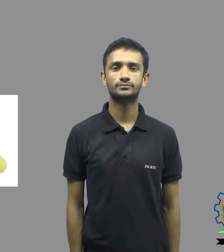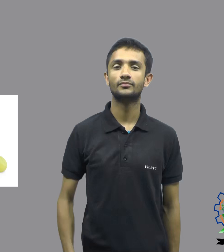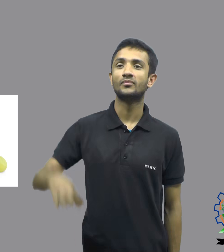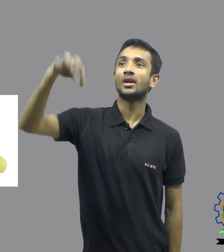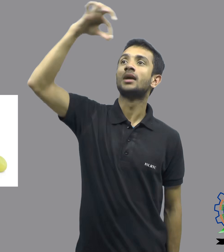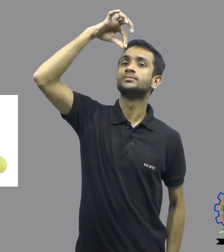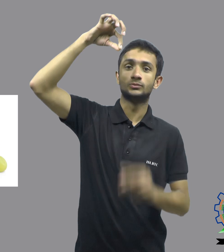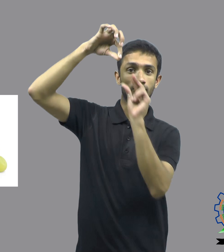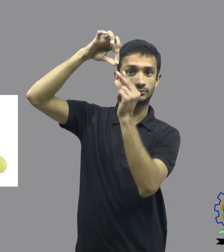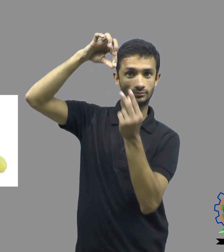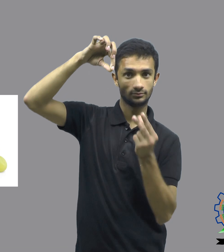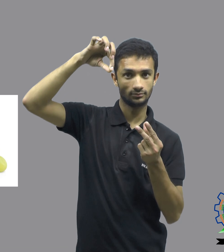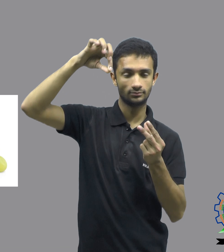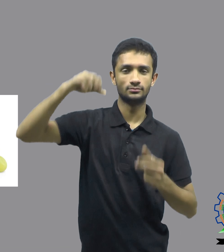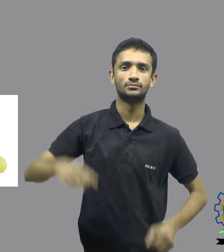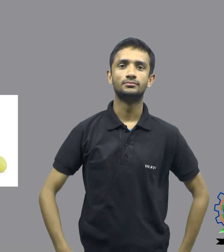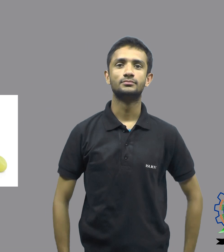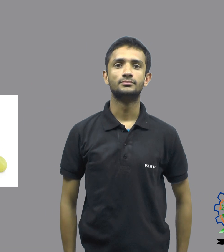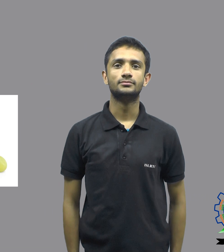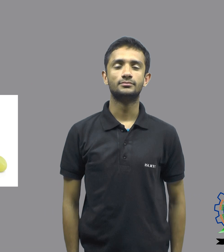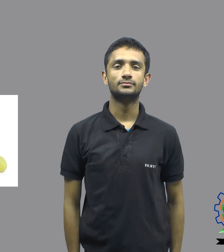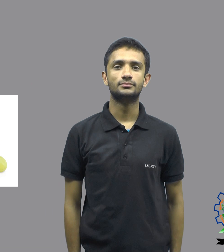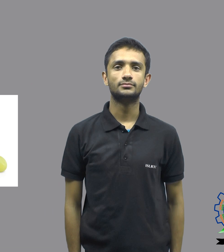Grapes